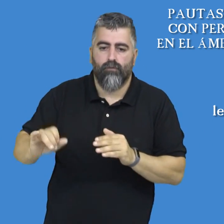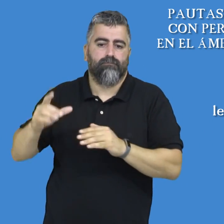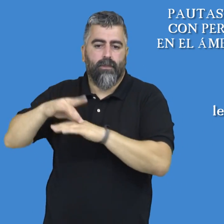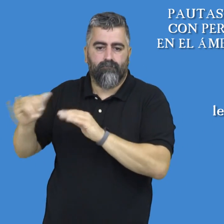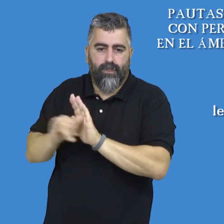enfermo